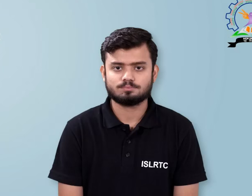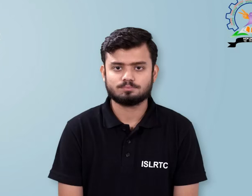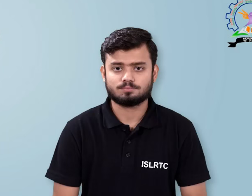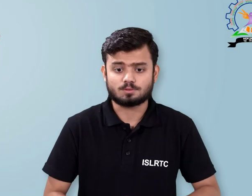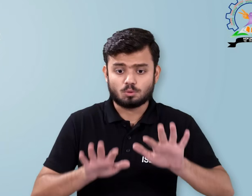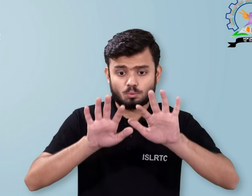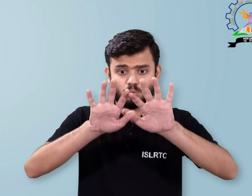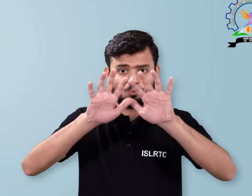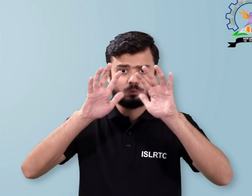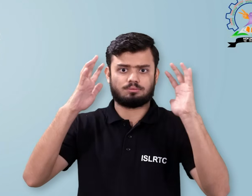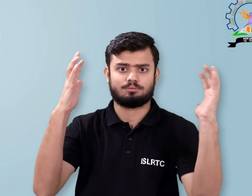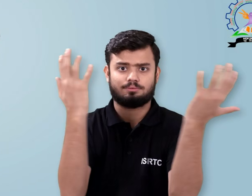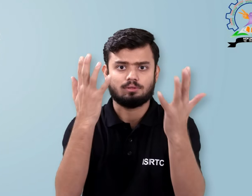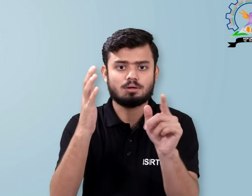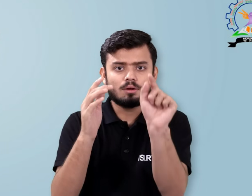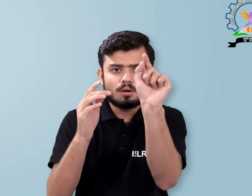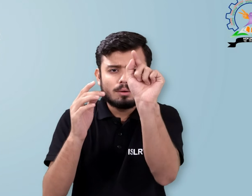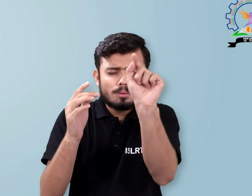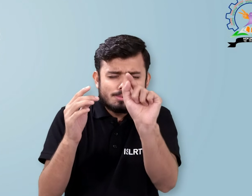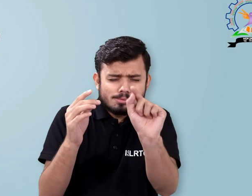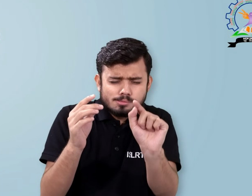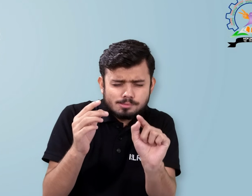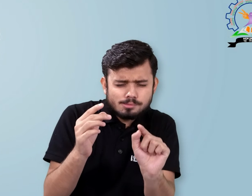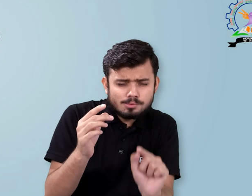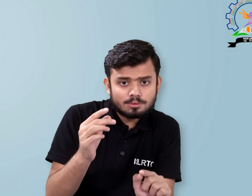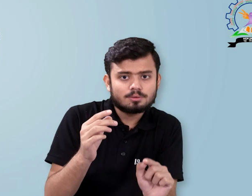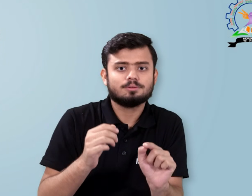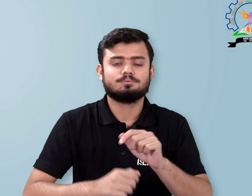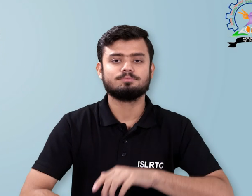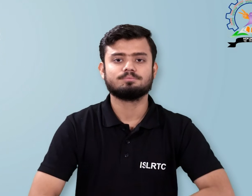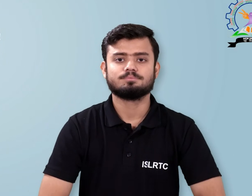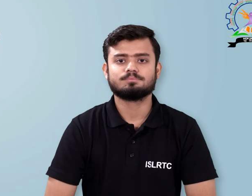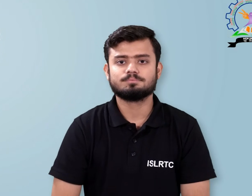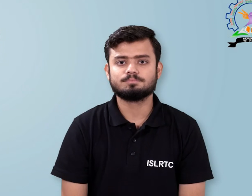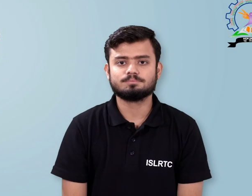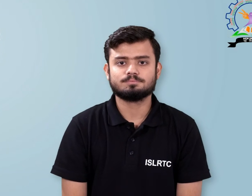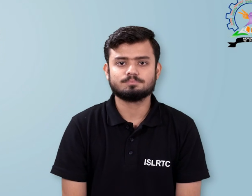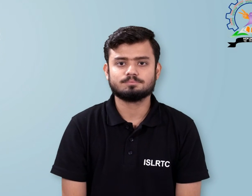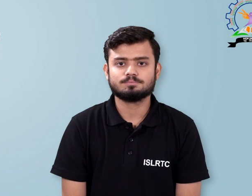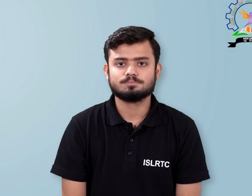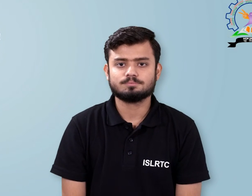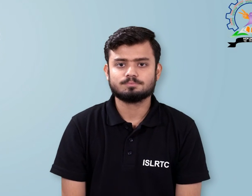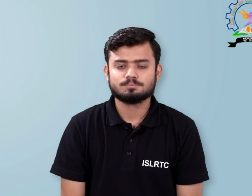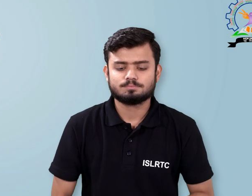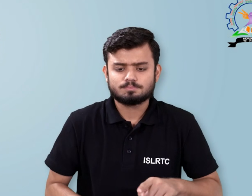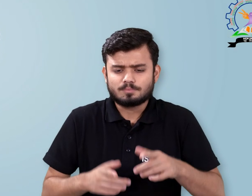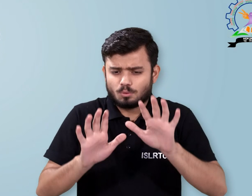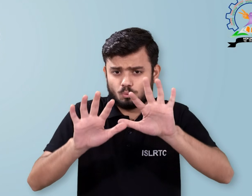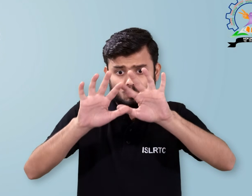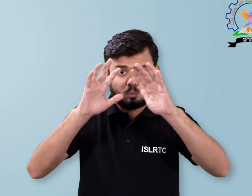International Date Line